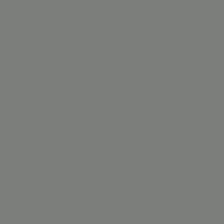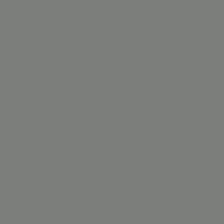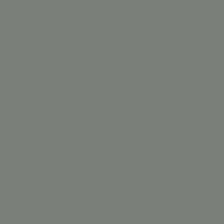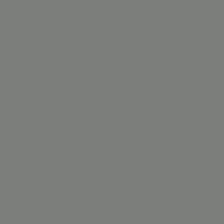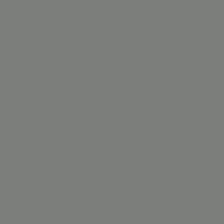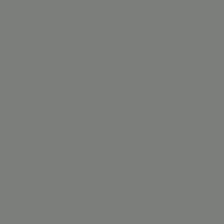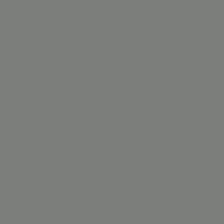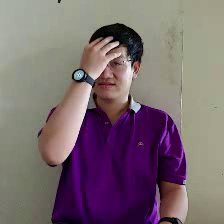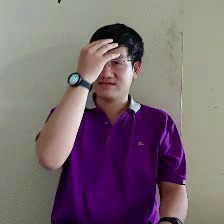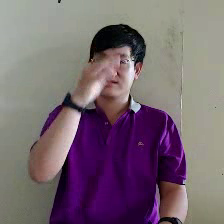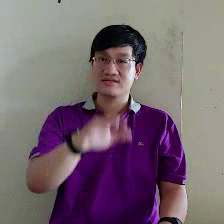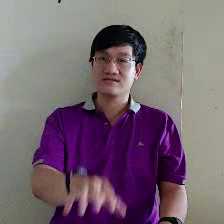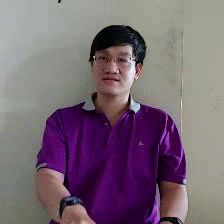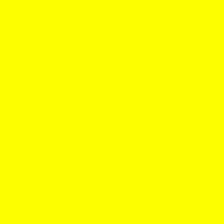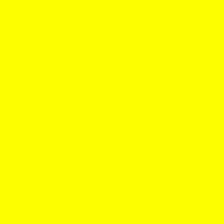Áp dụng